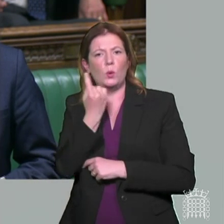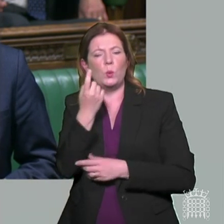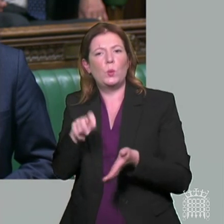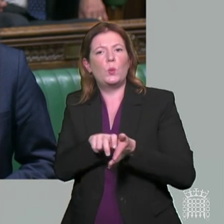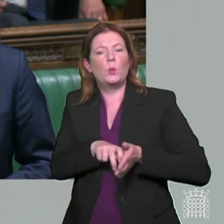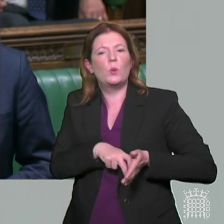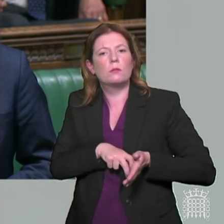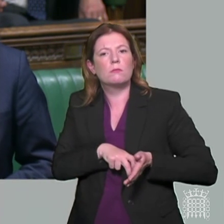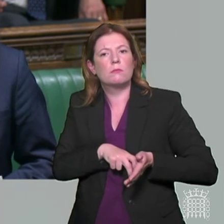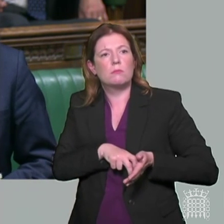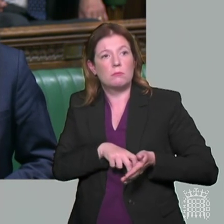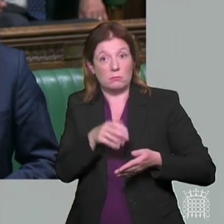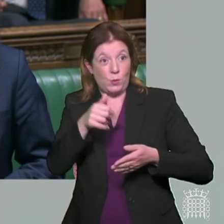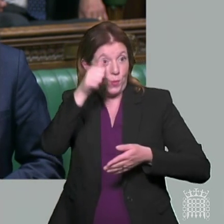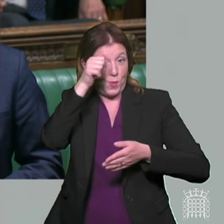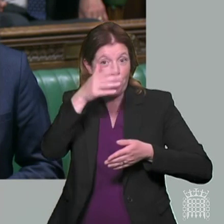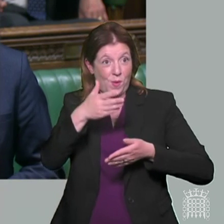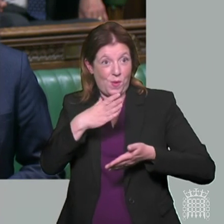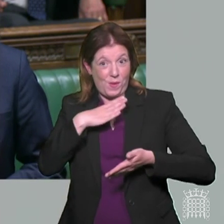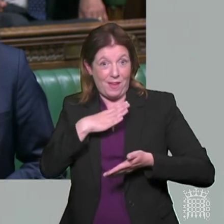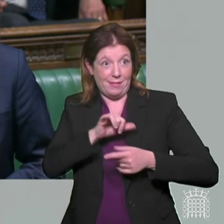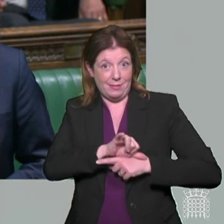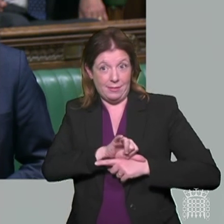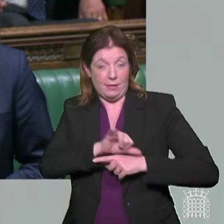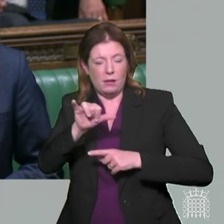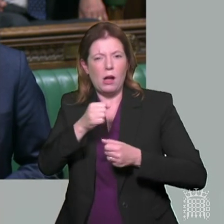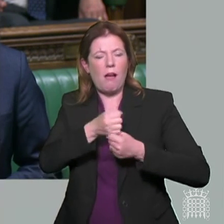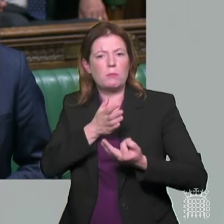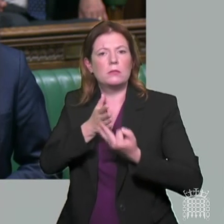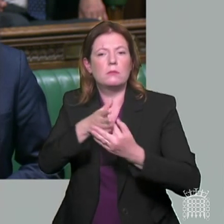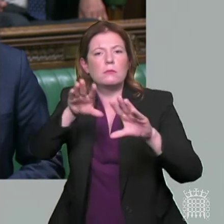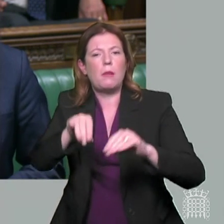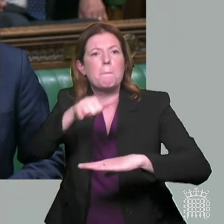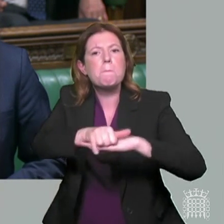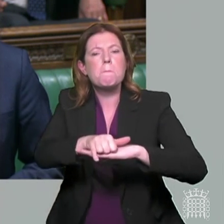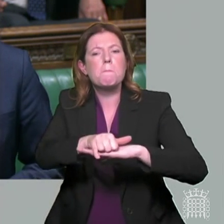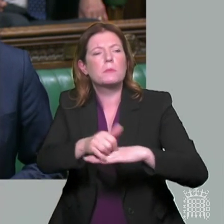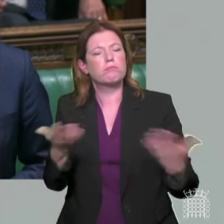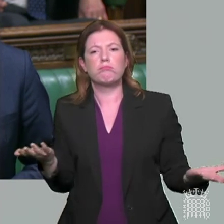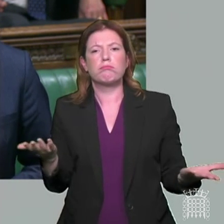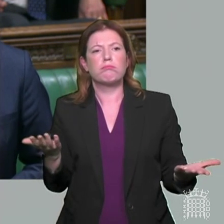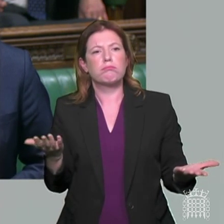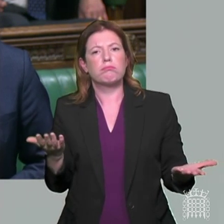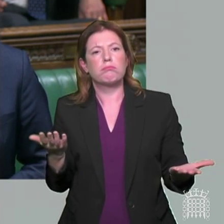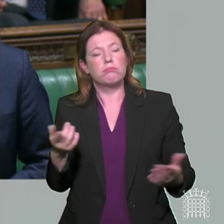Why, despite being informed in advance of the flight, was no attempt made by the UK Government to keep the plane on the ground?